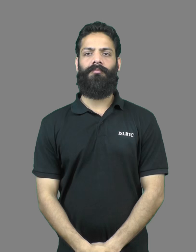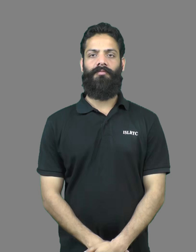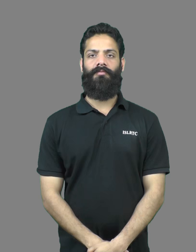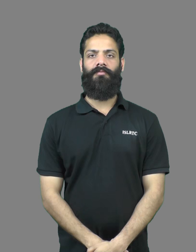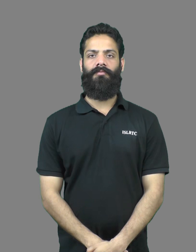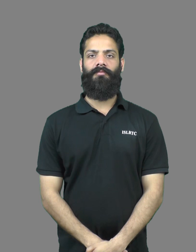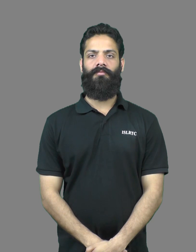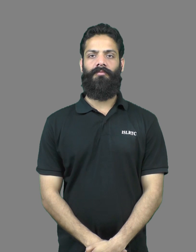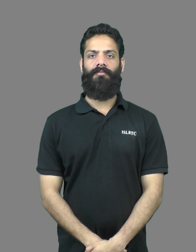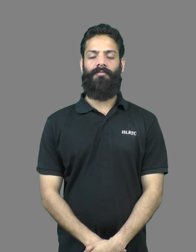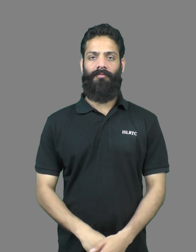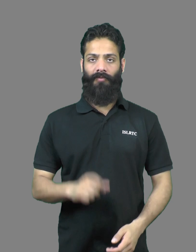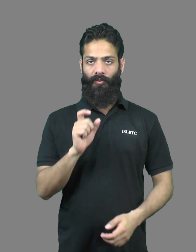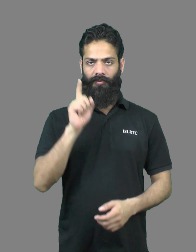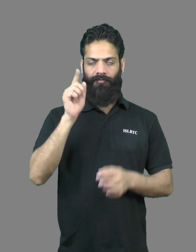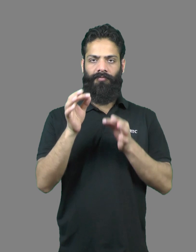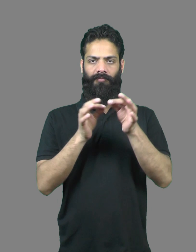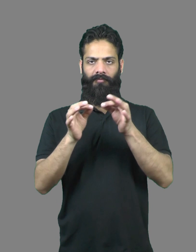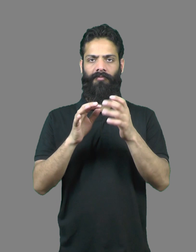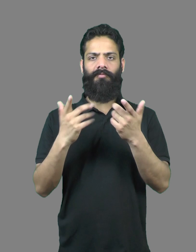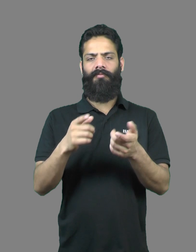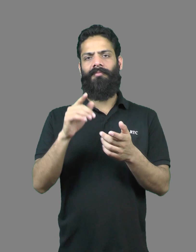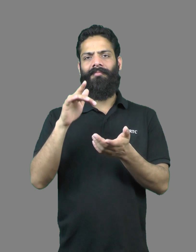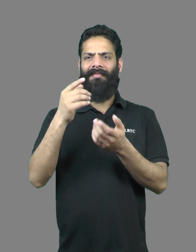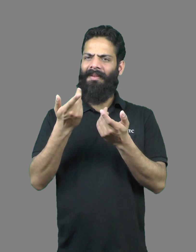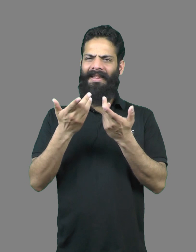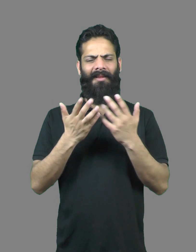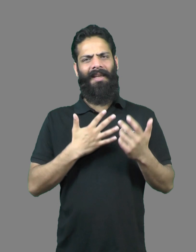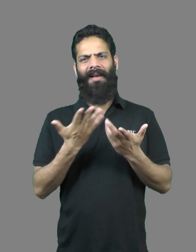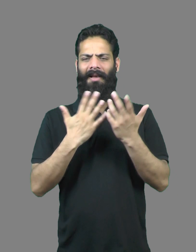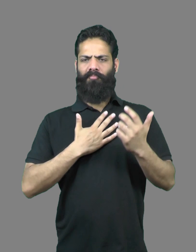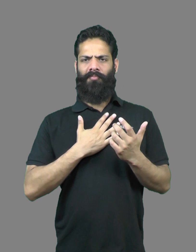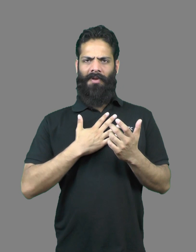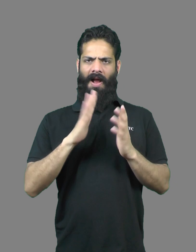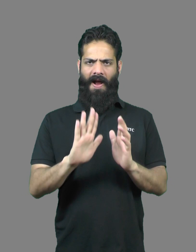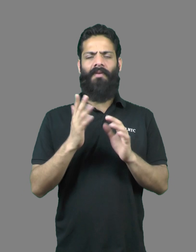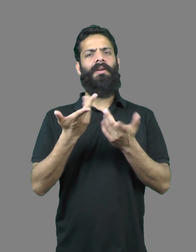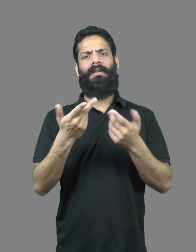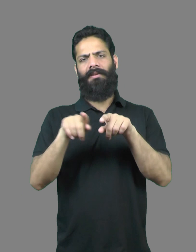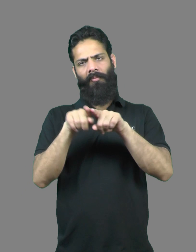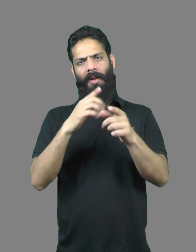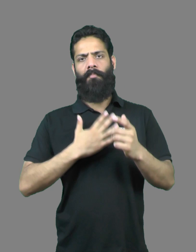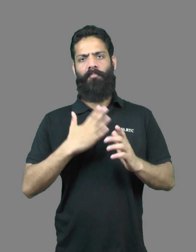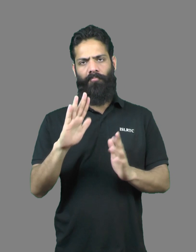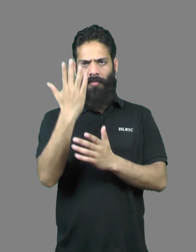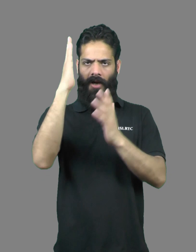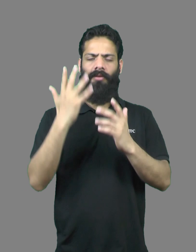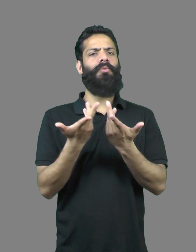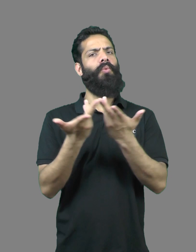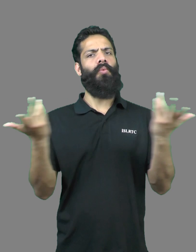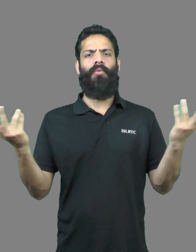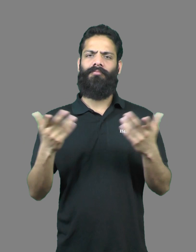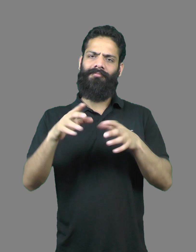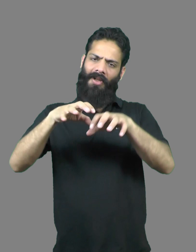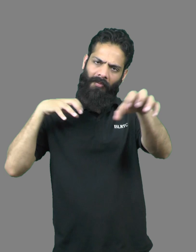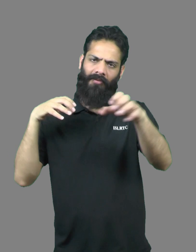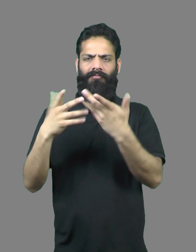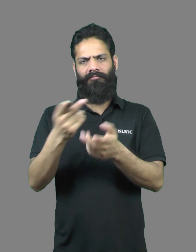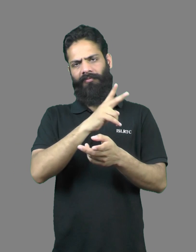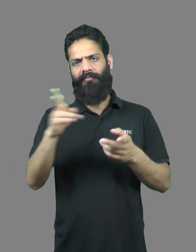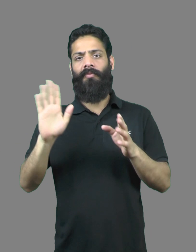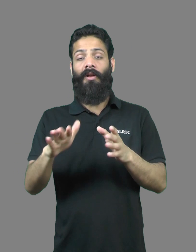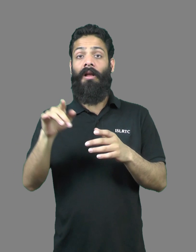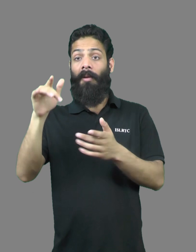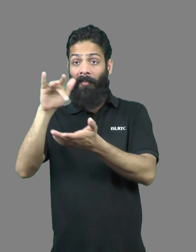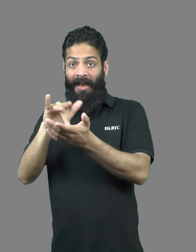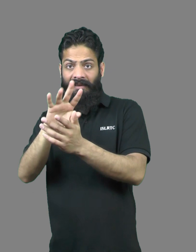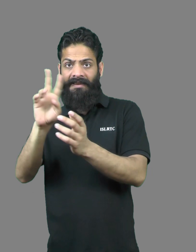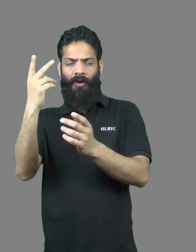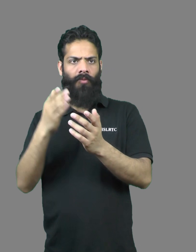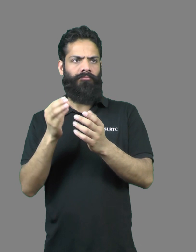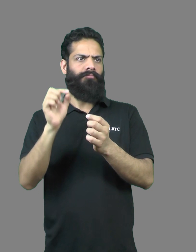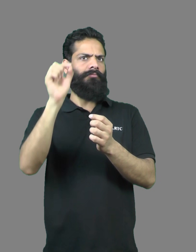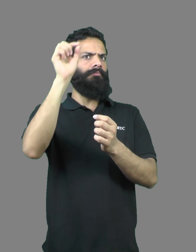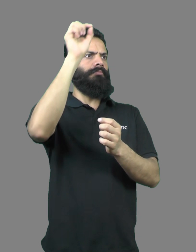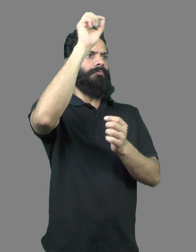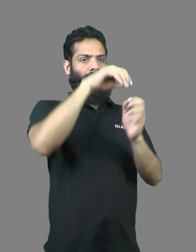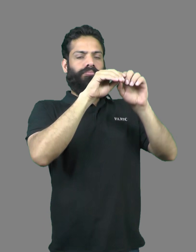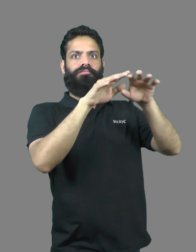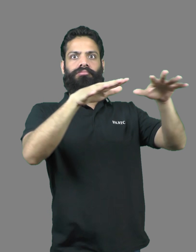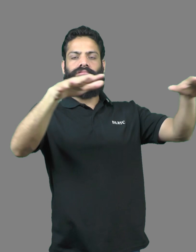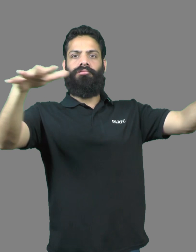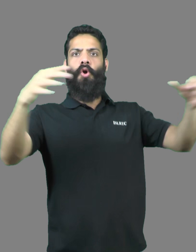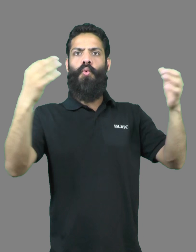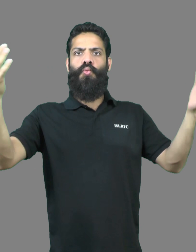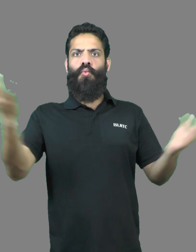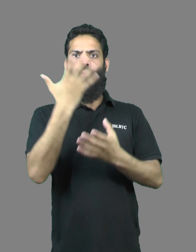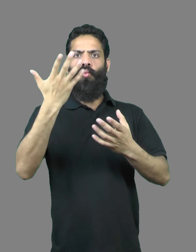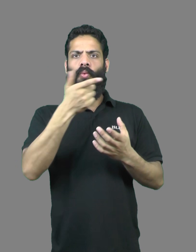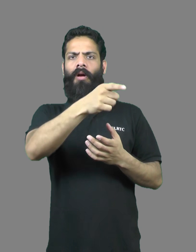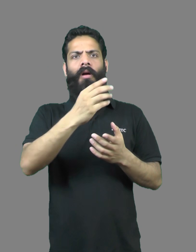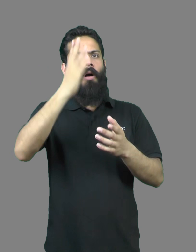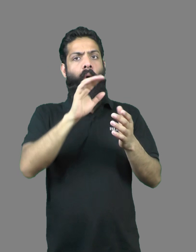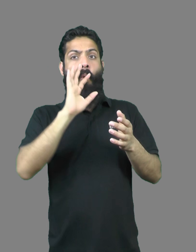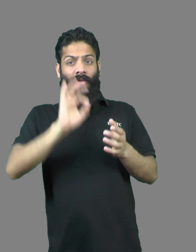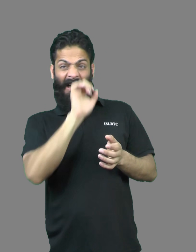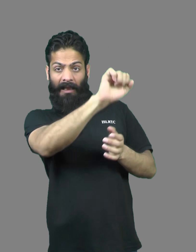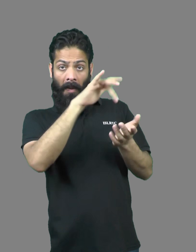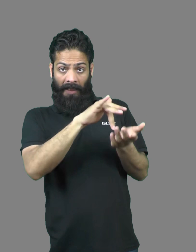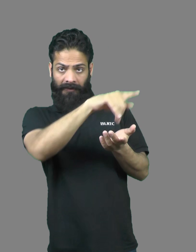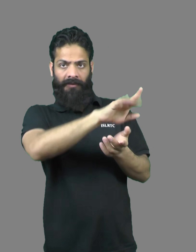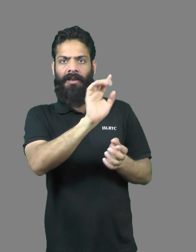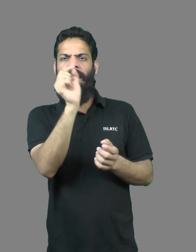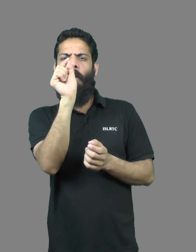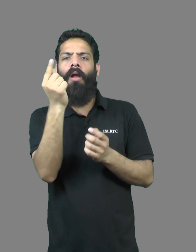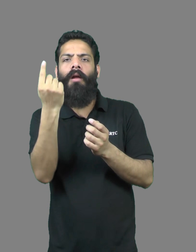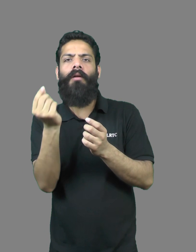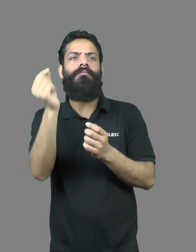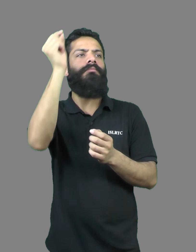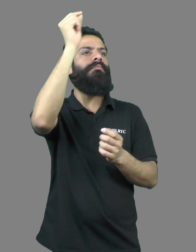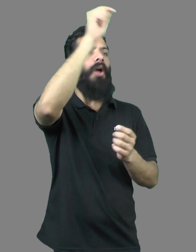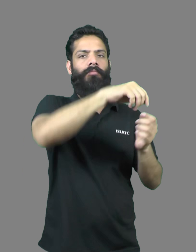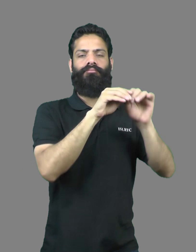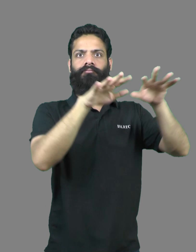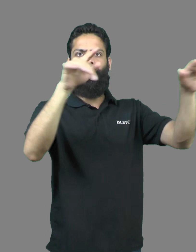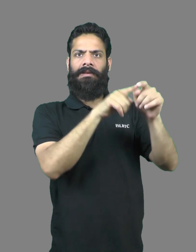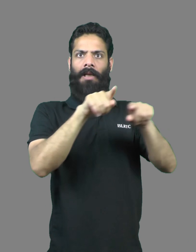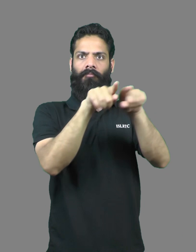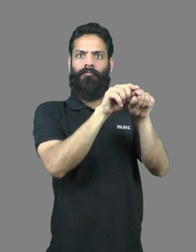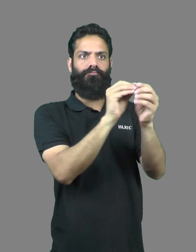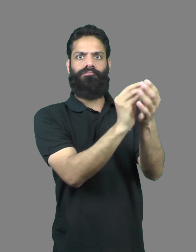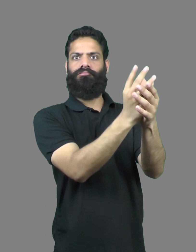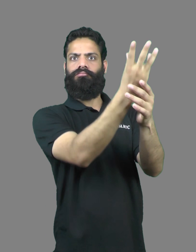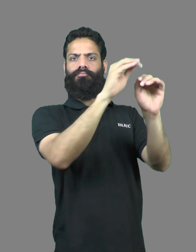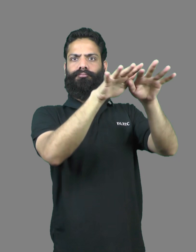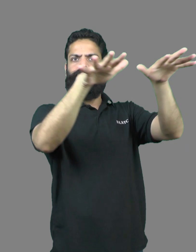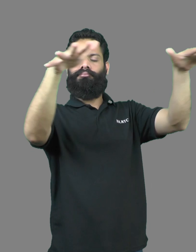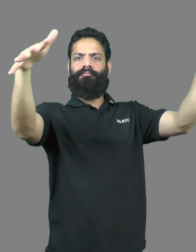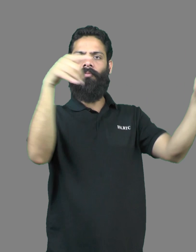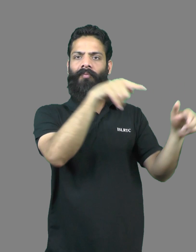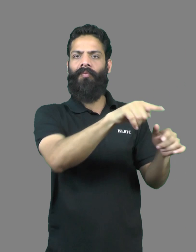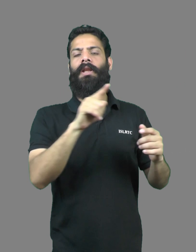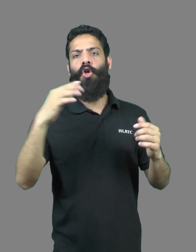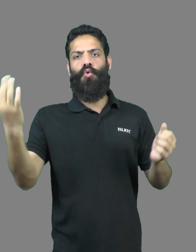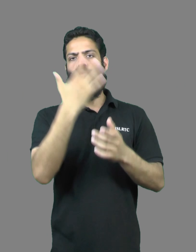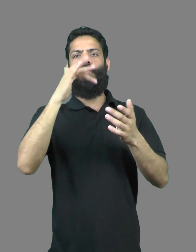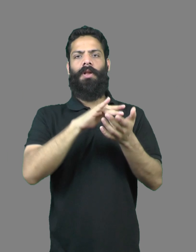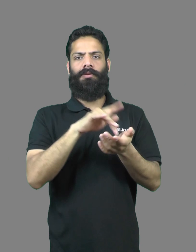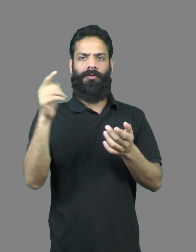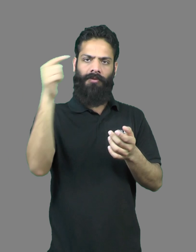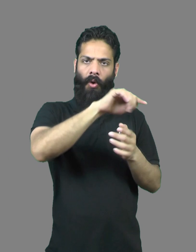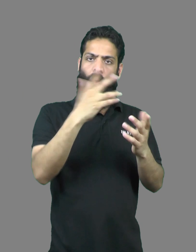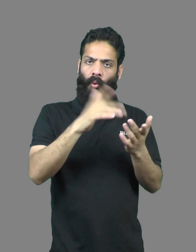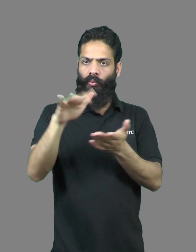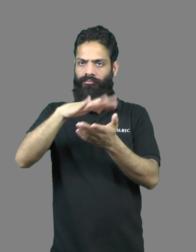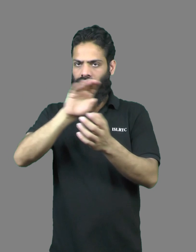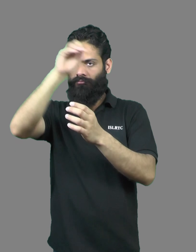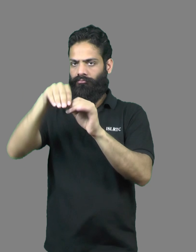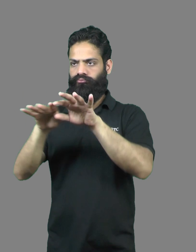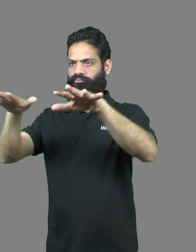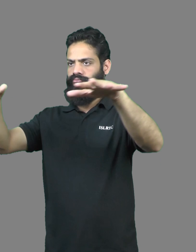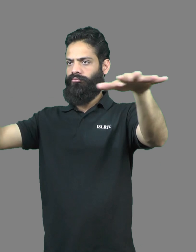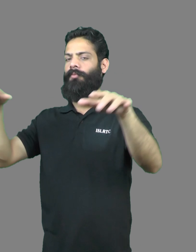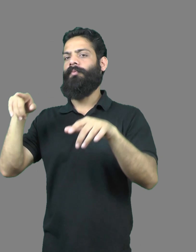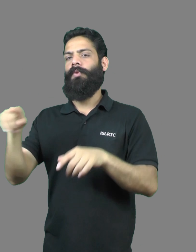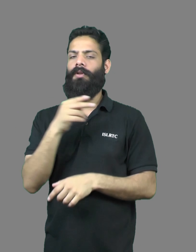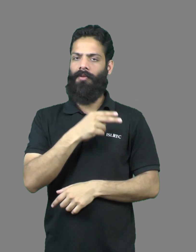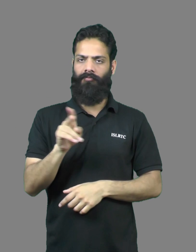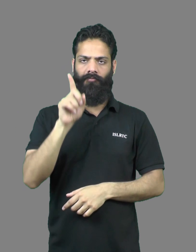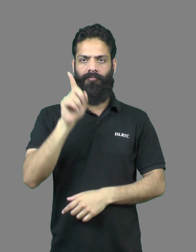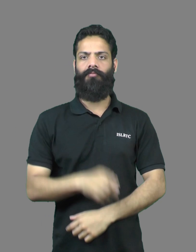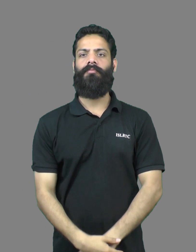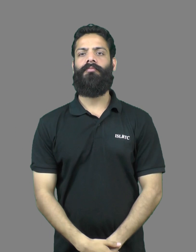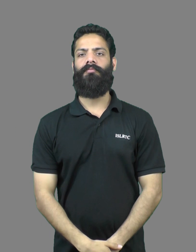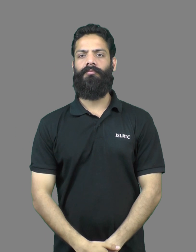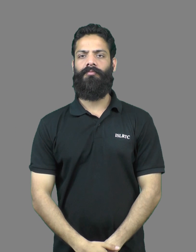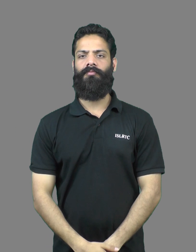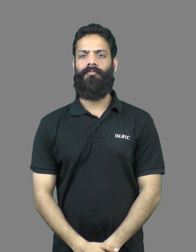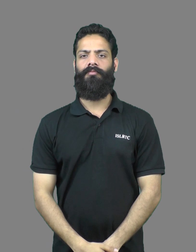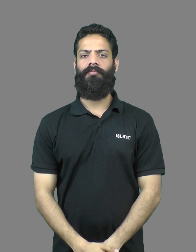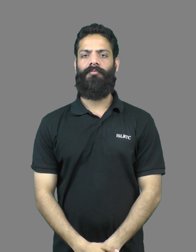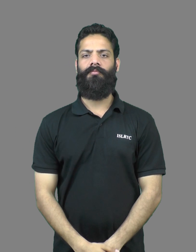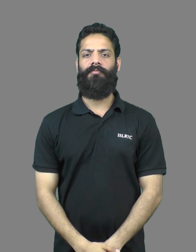Alien species